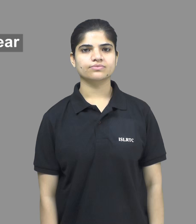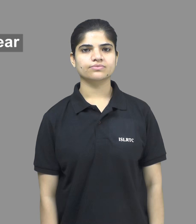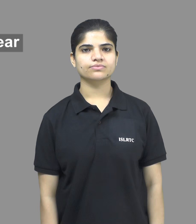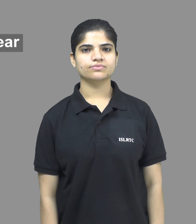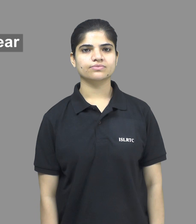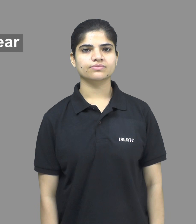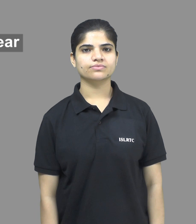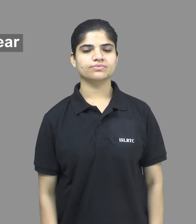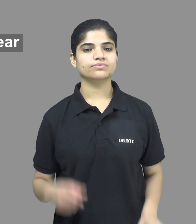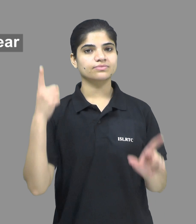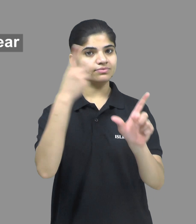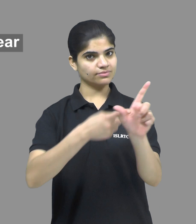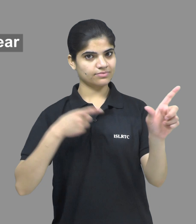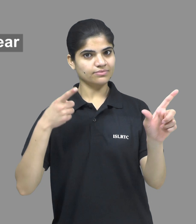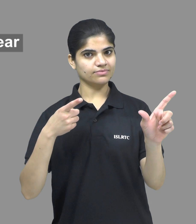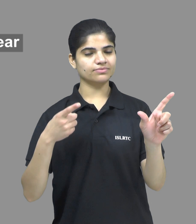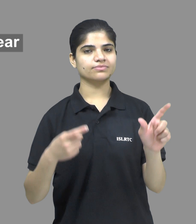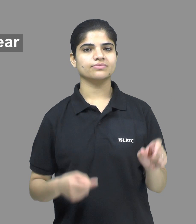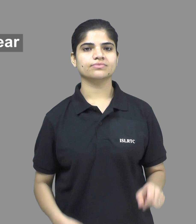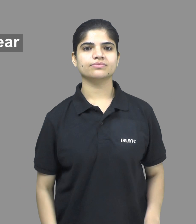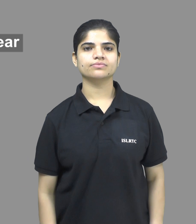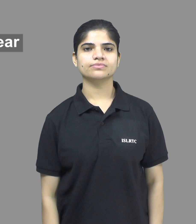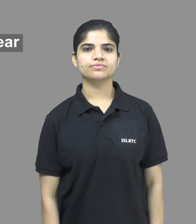Year